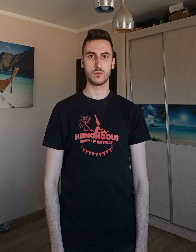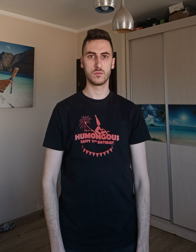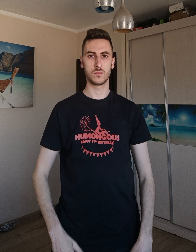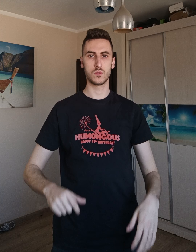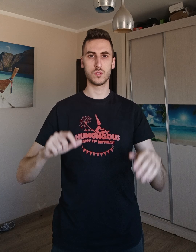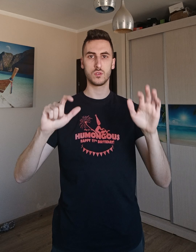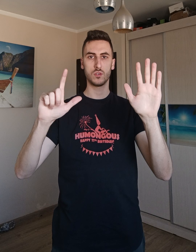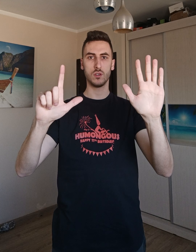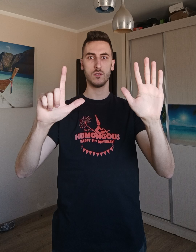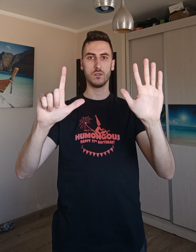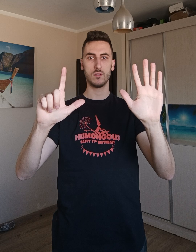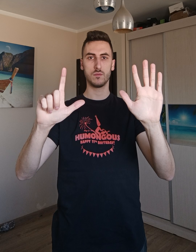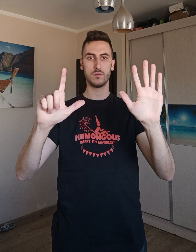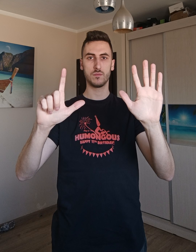שבע